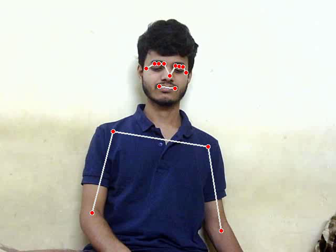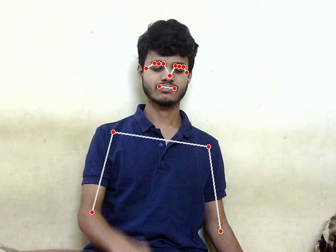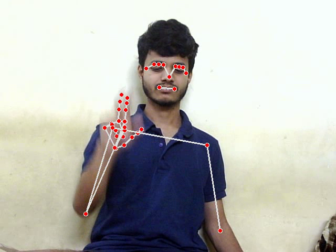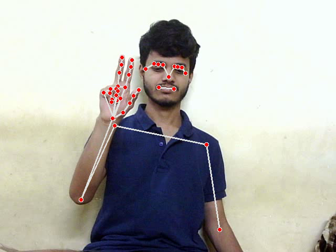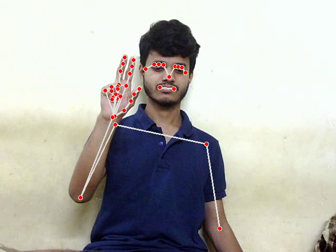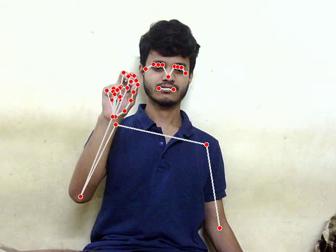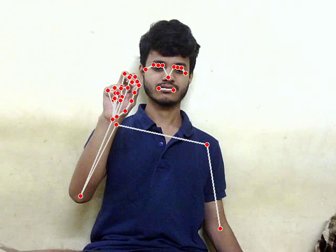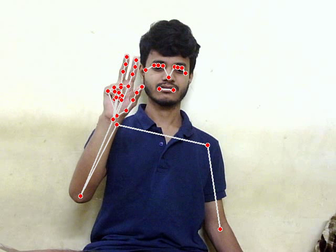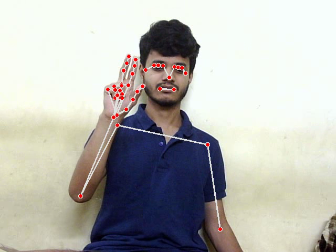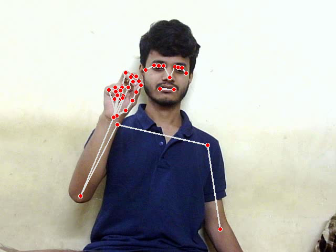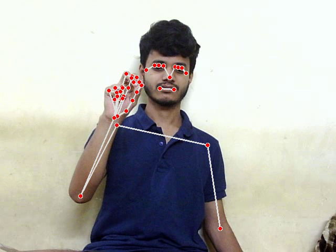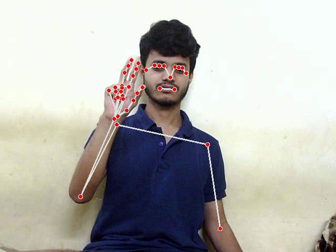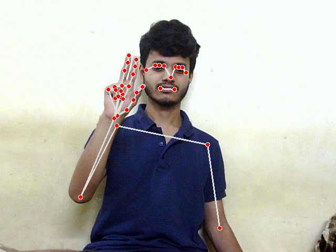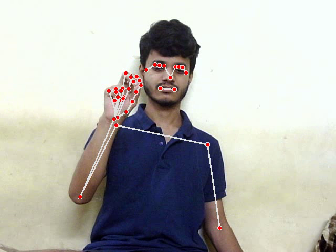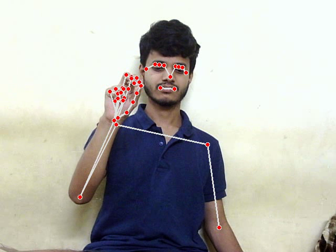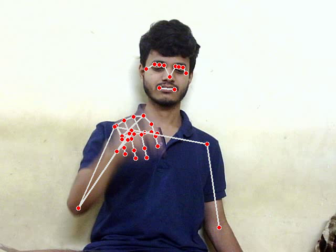no